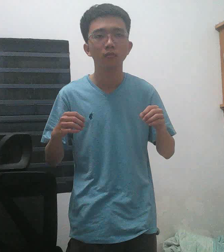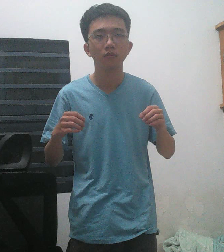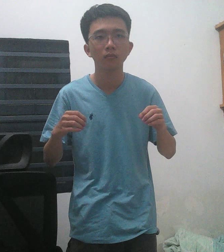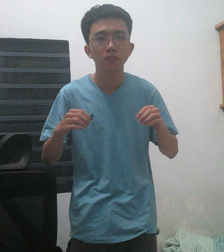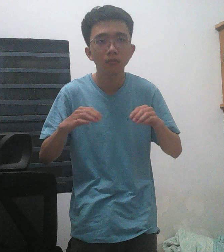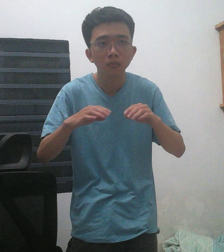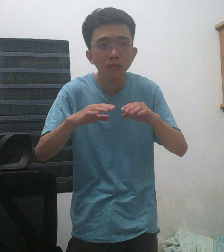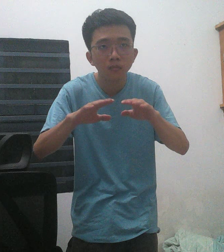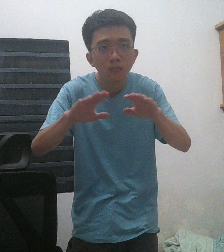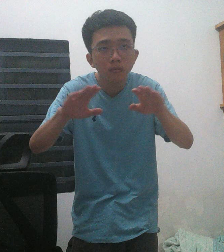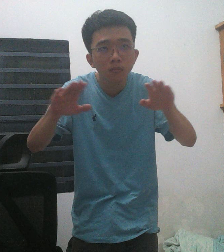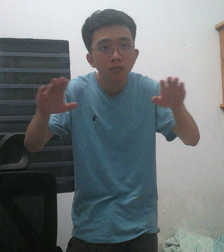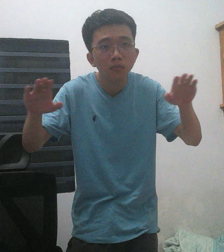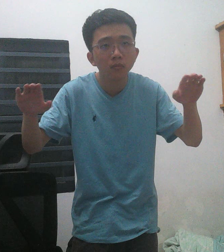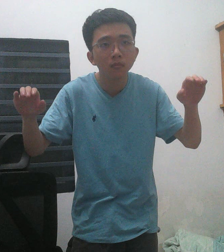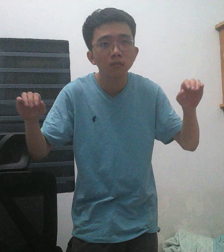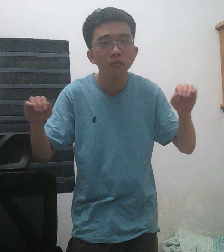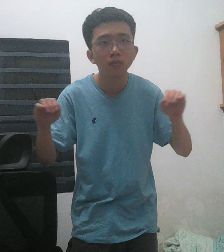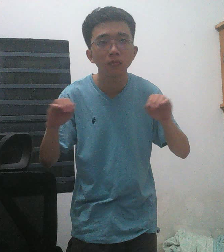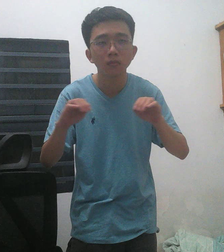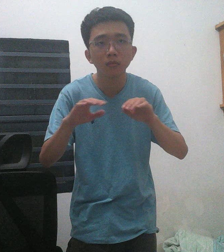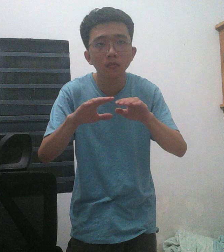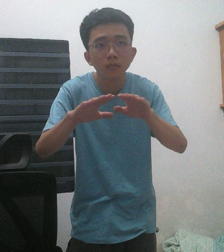boi